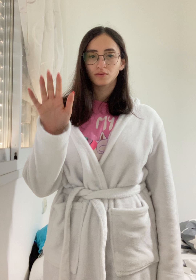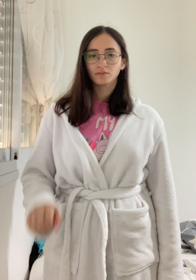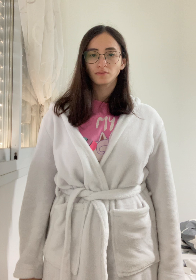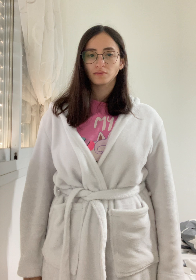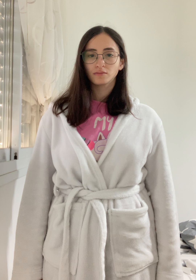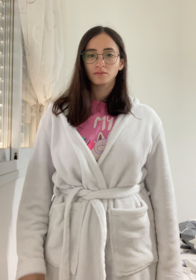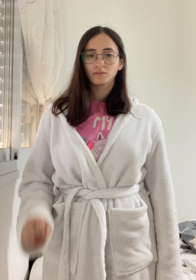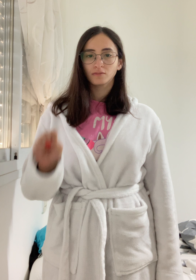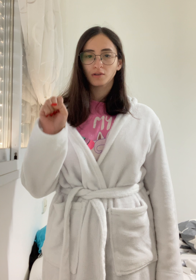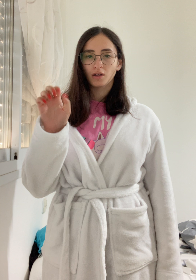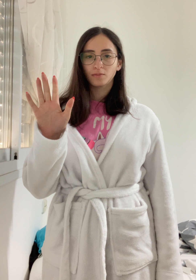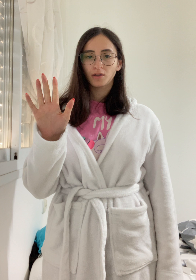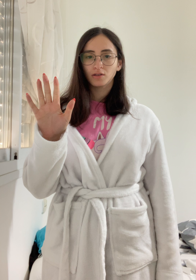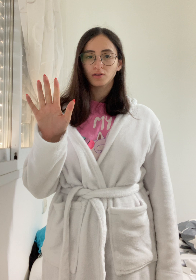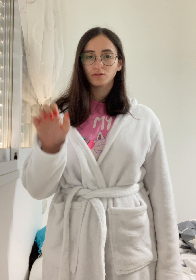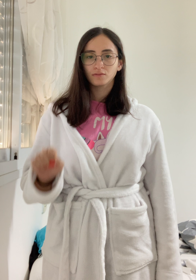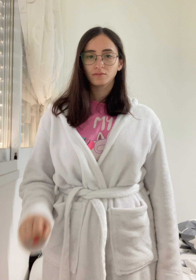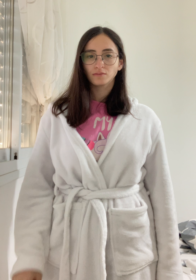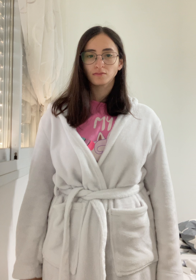חמש